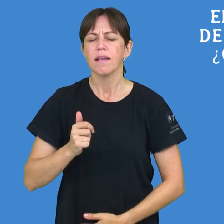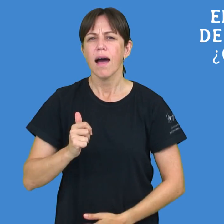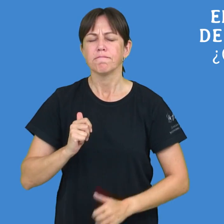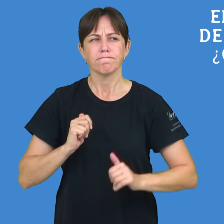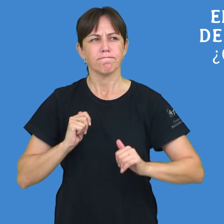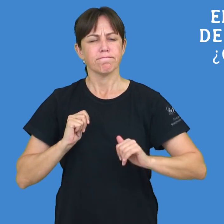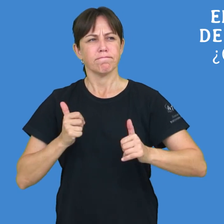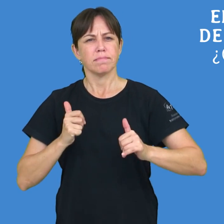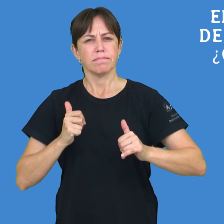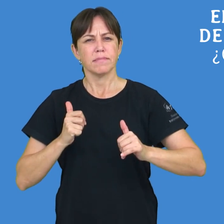empezar